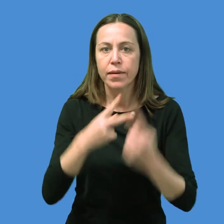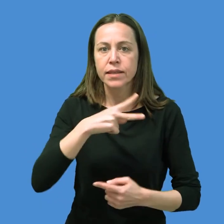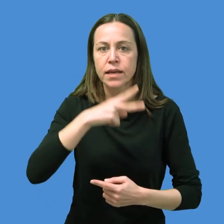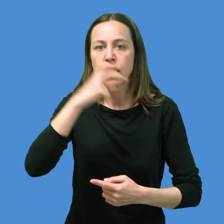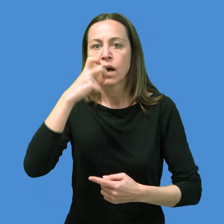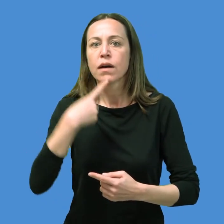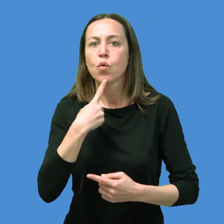respirar